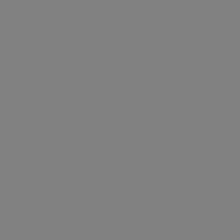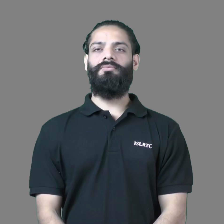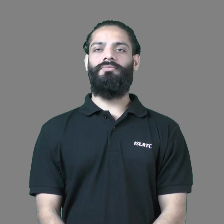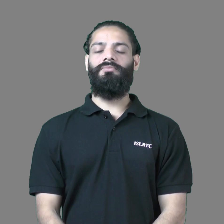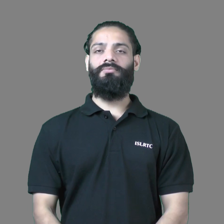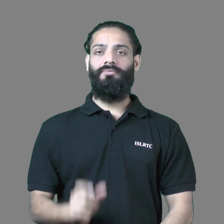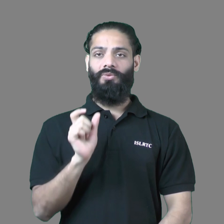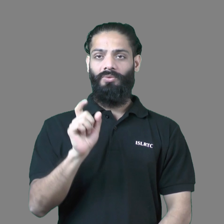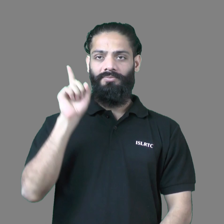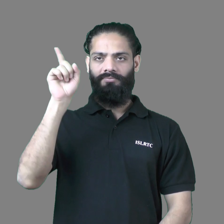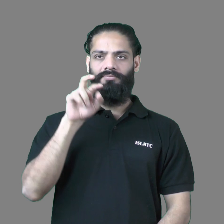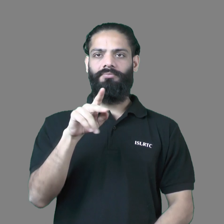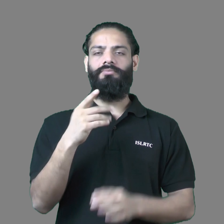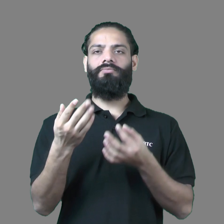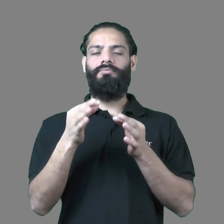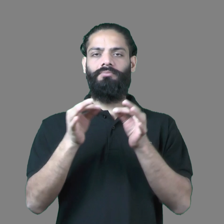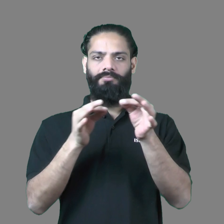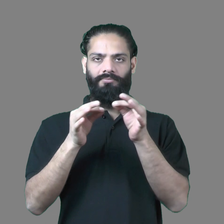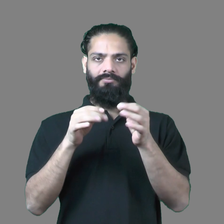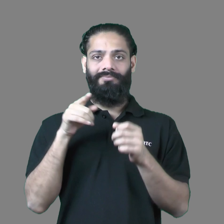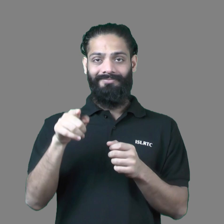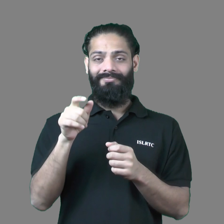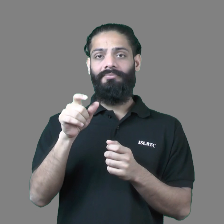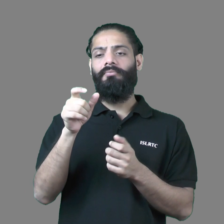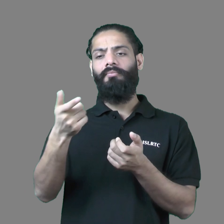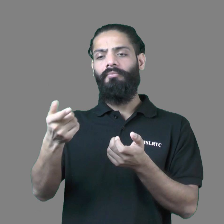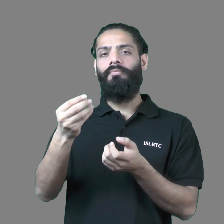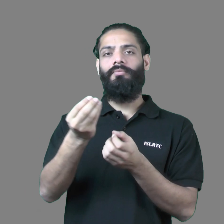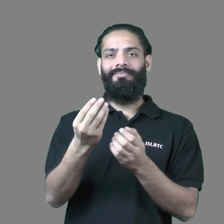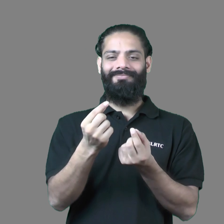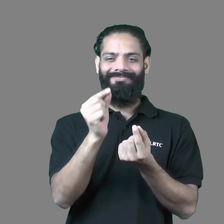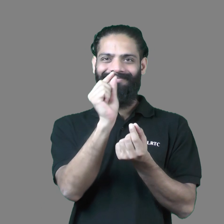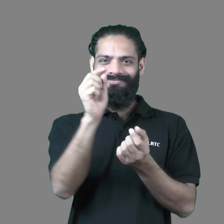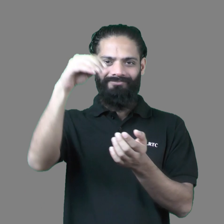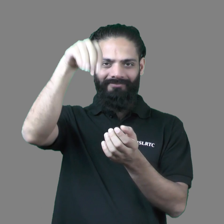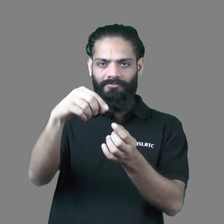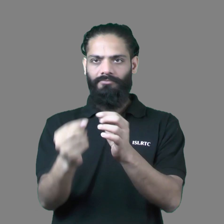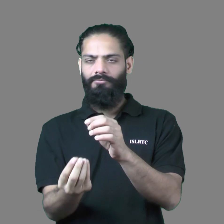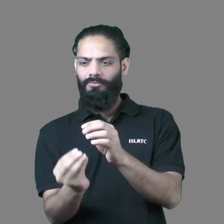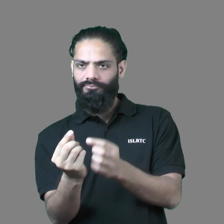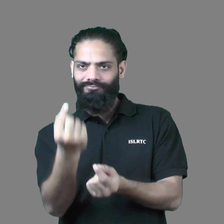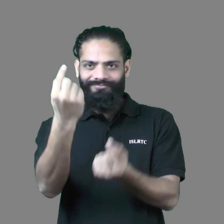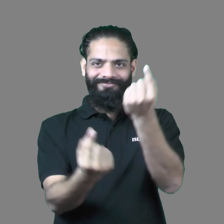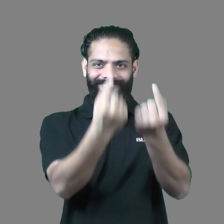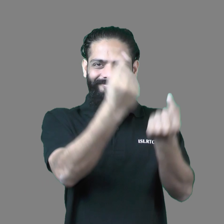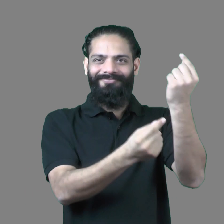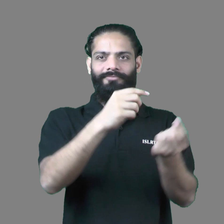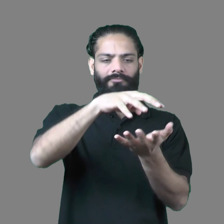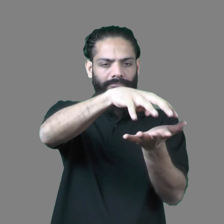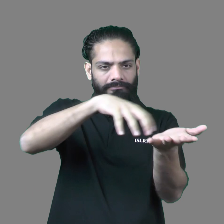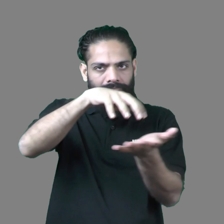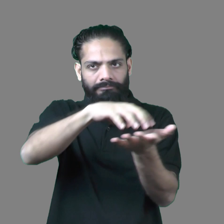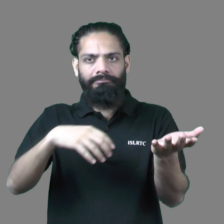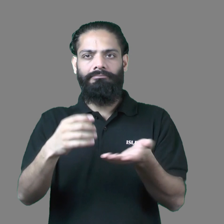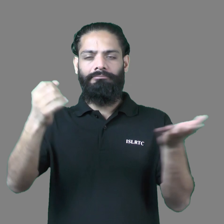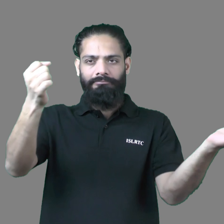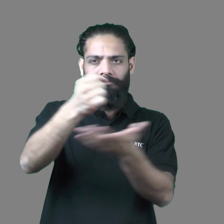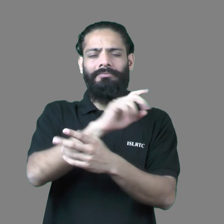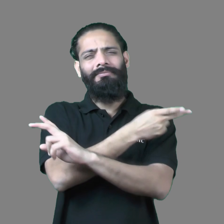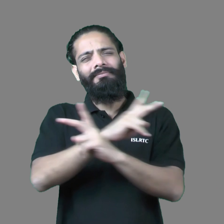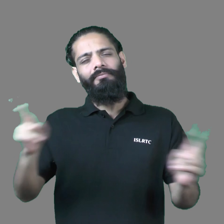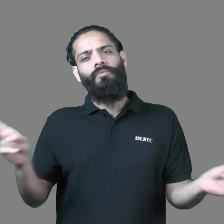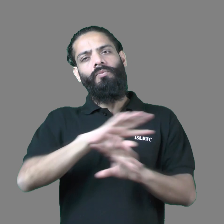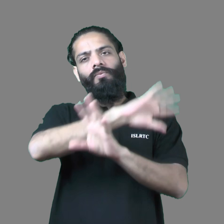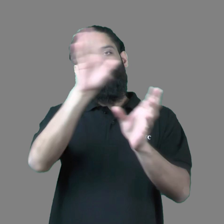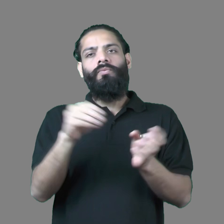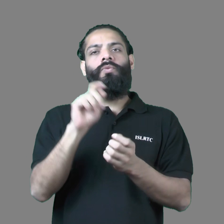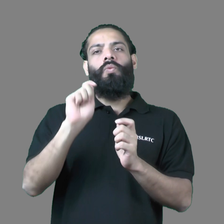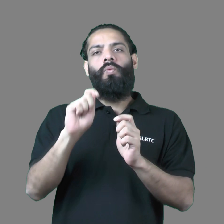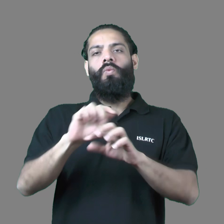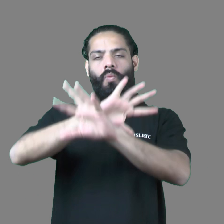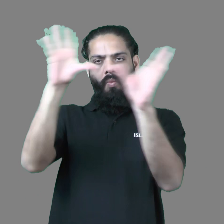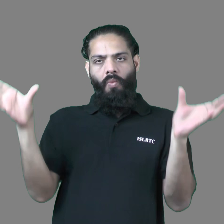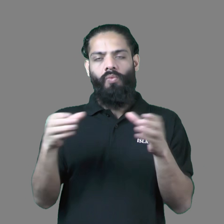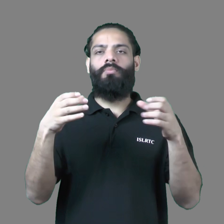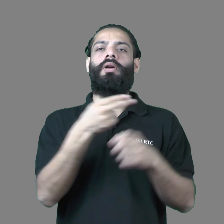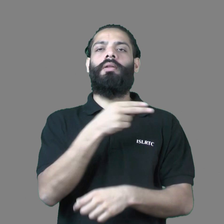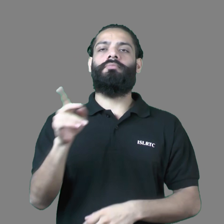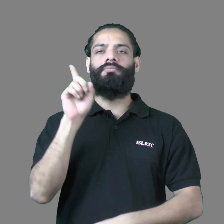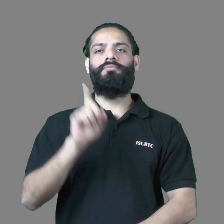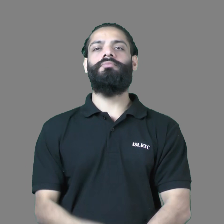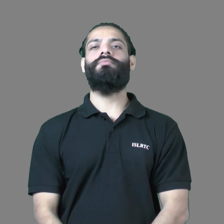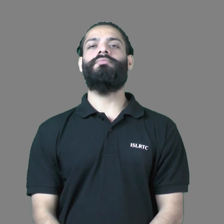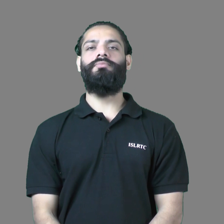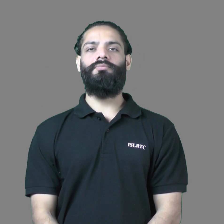Cultivation